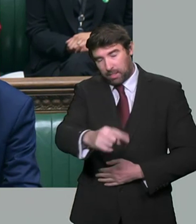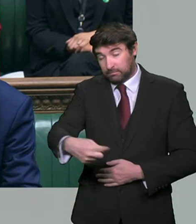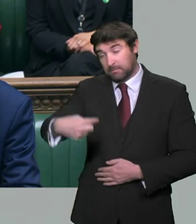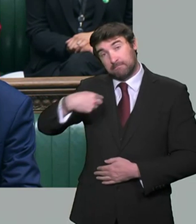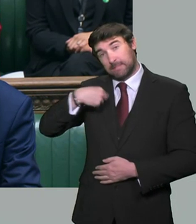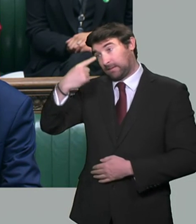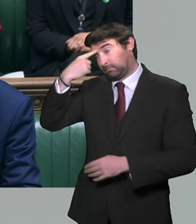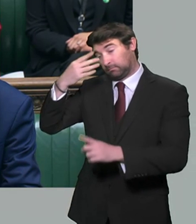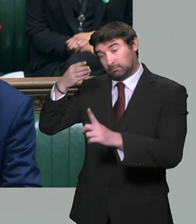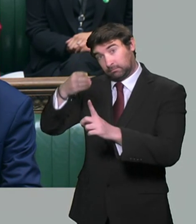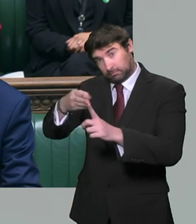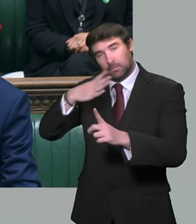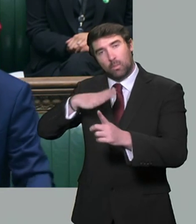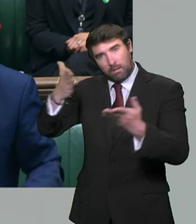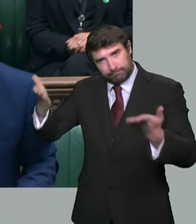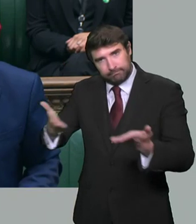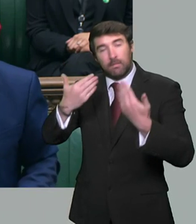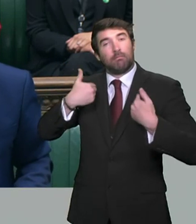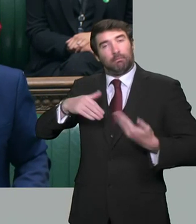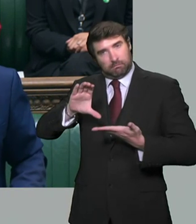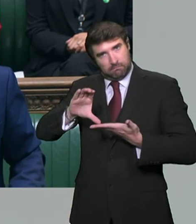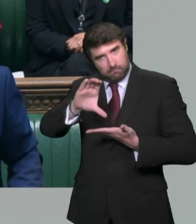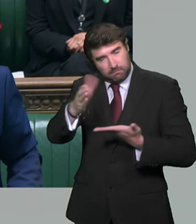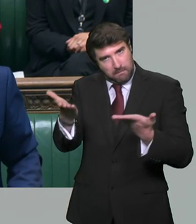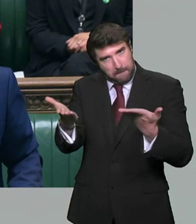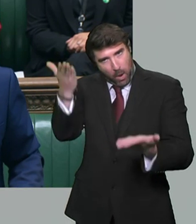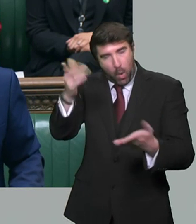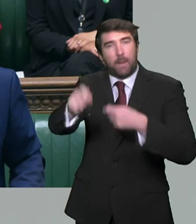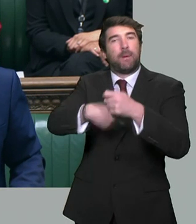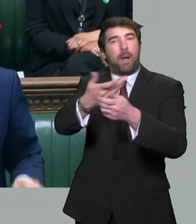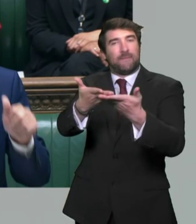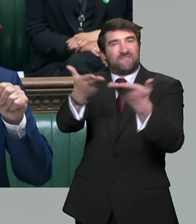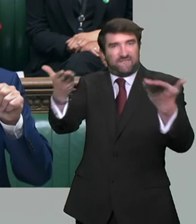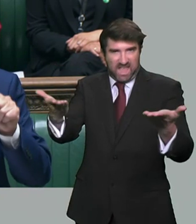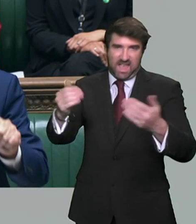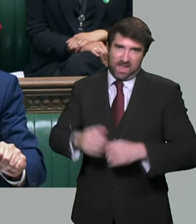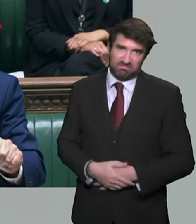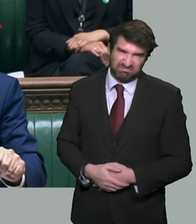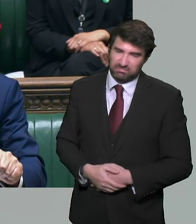I know Conservative Members do not like that. The truth is that the Prime Minister’s plans do not do what he claims.